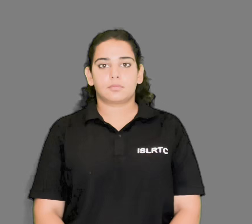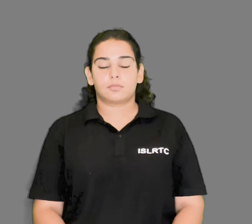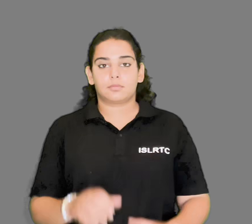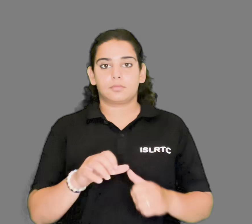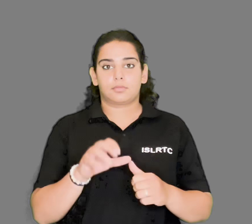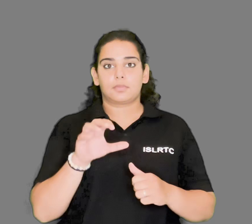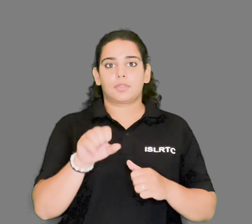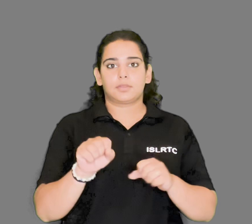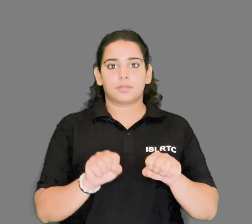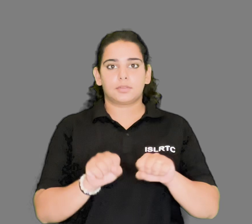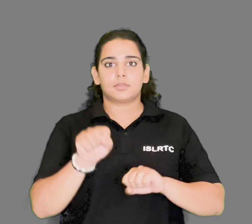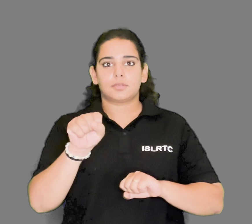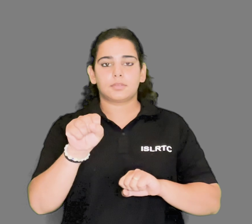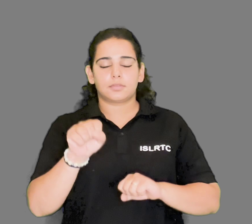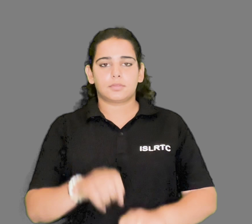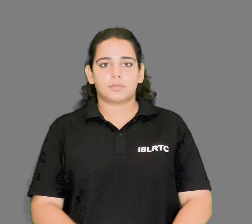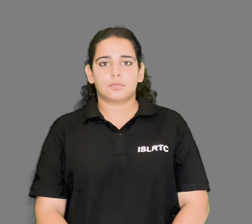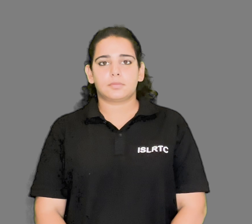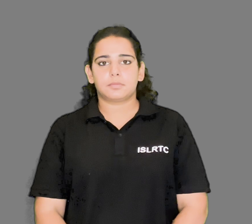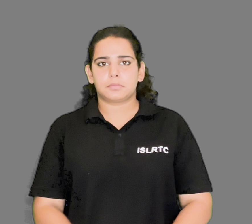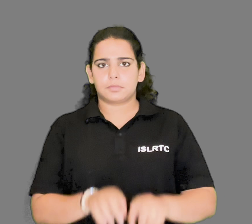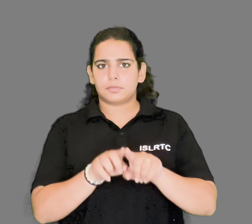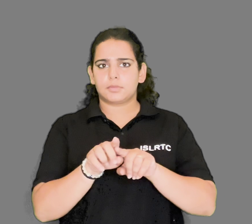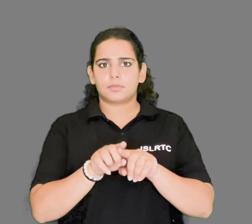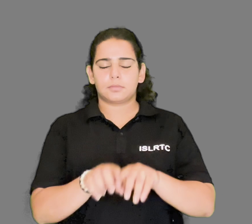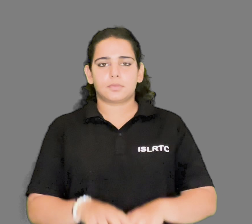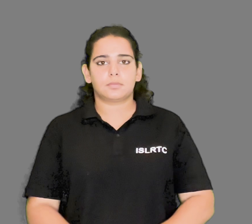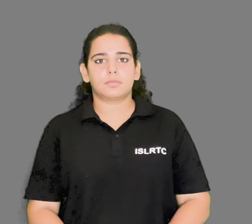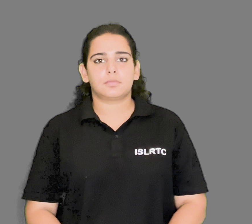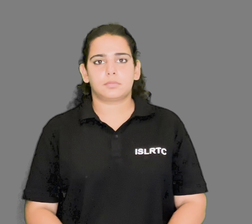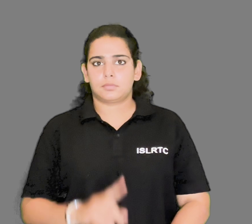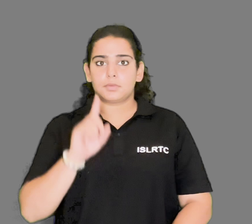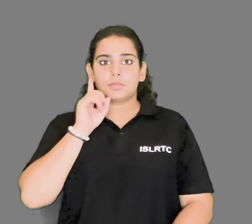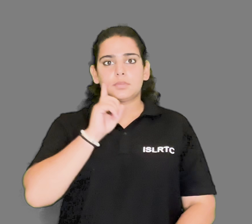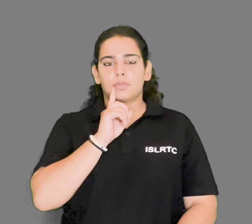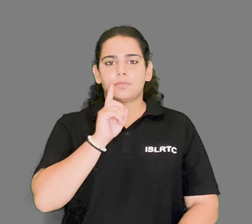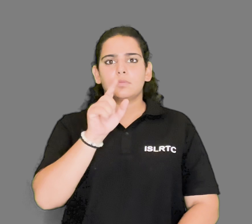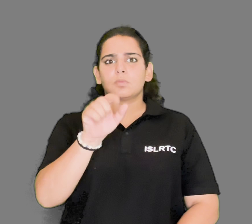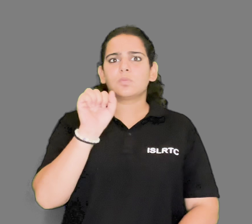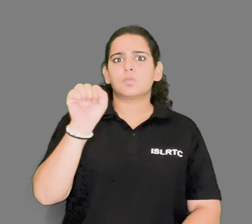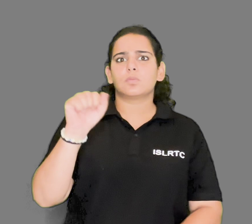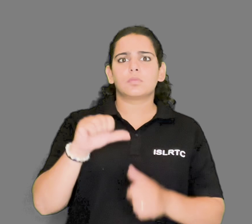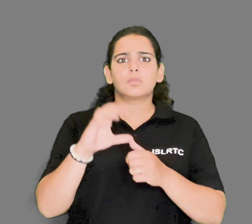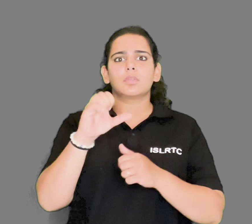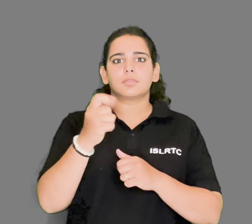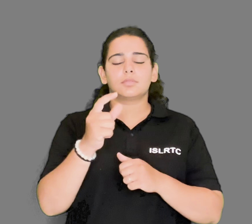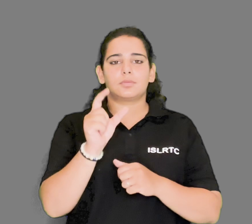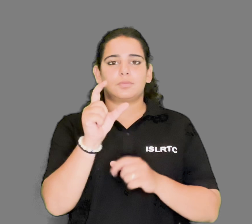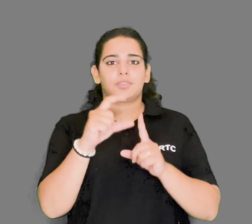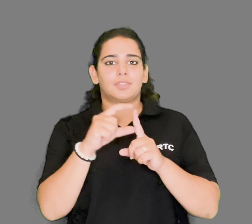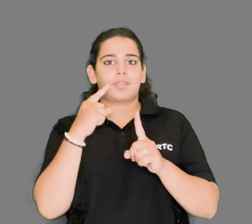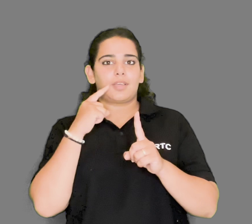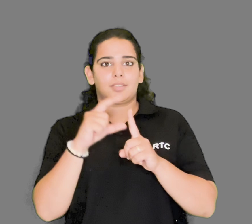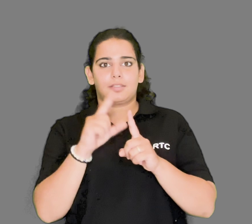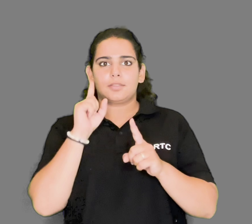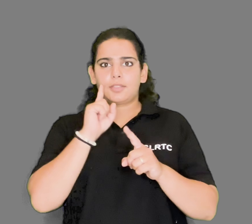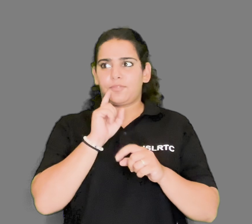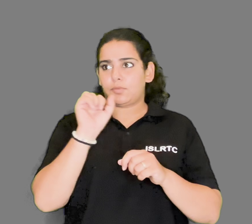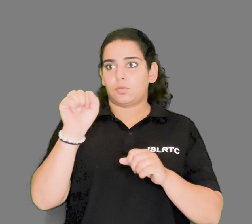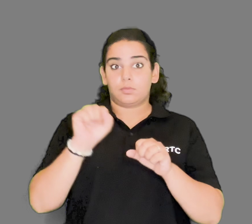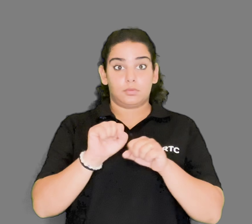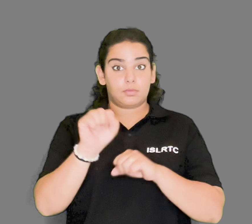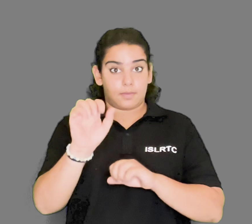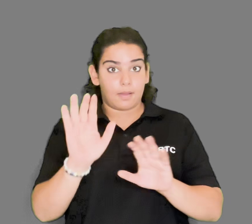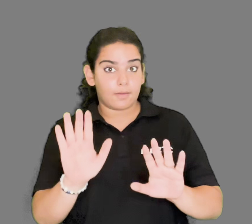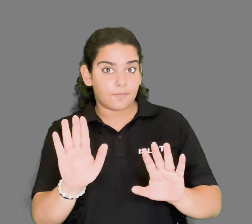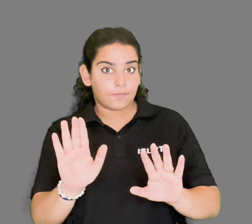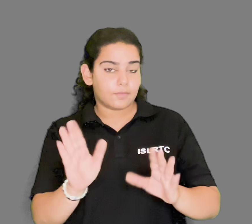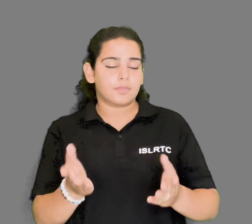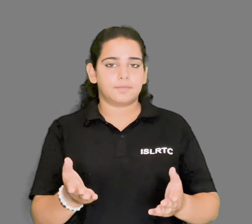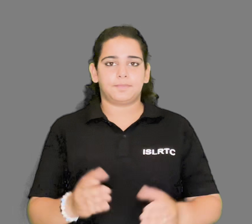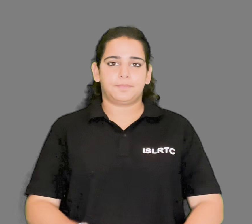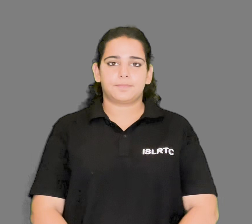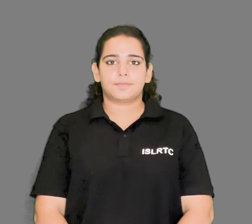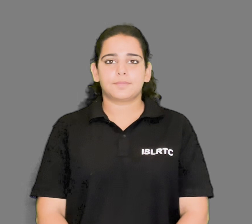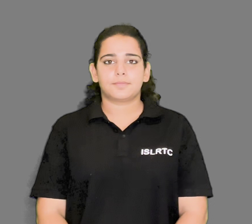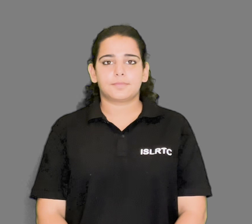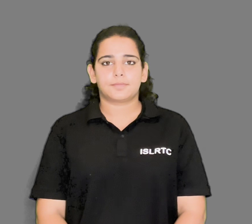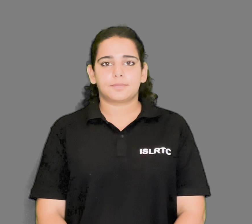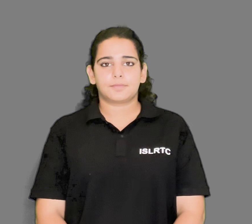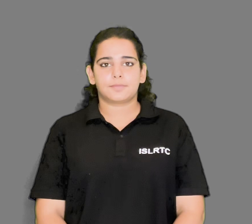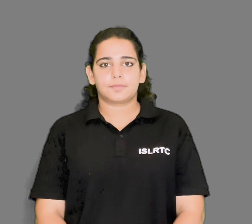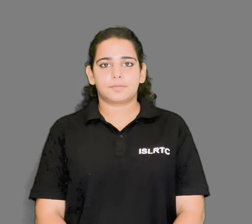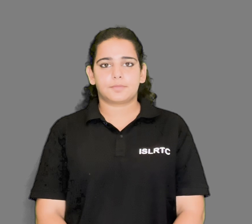Accessibility Certification Official recognition or certification that an environment, product, or service meets established accessibility standards and guidelines